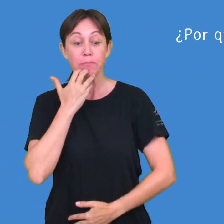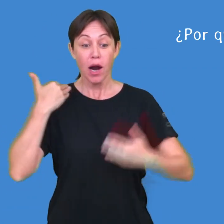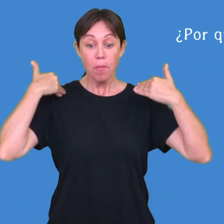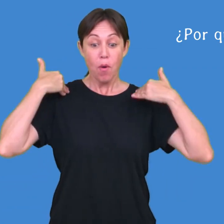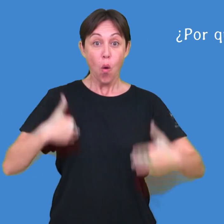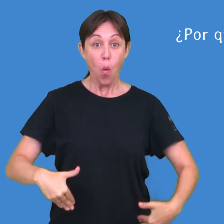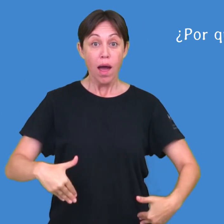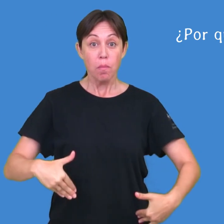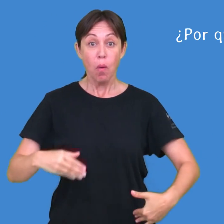cuerpo